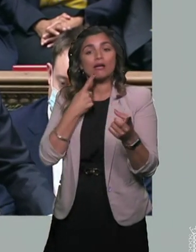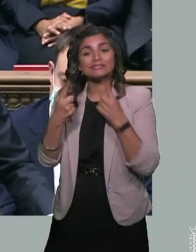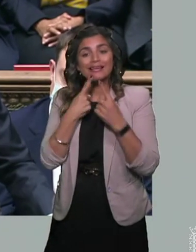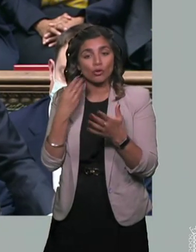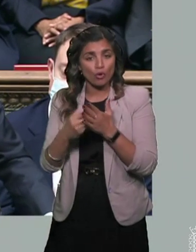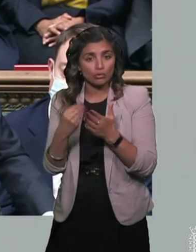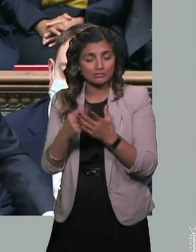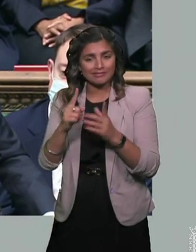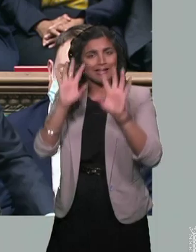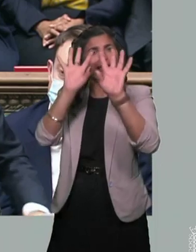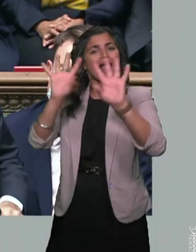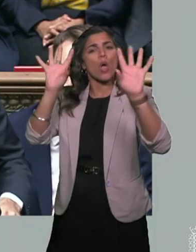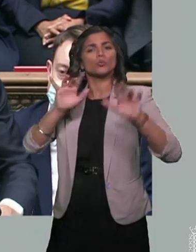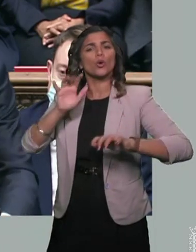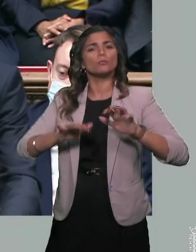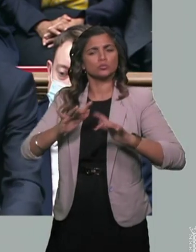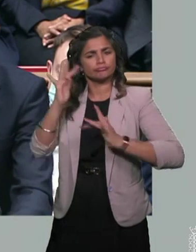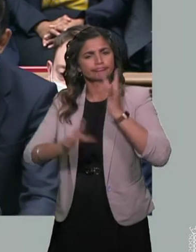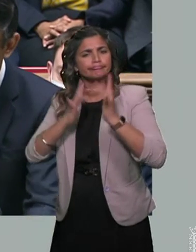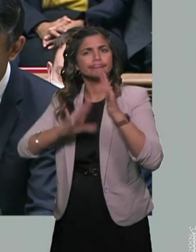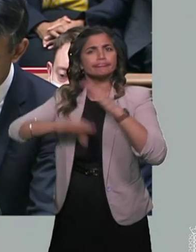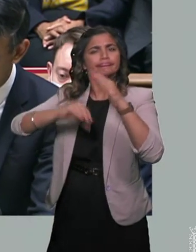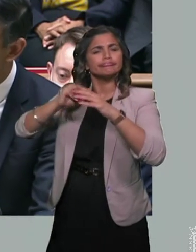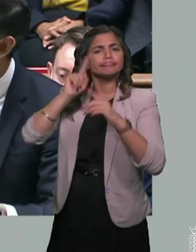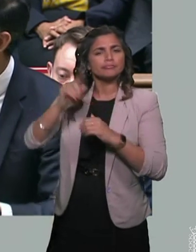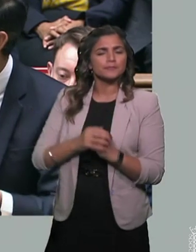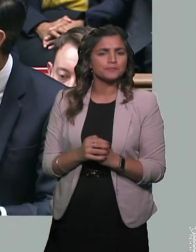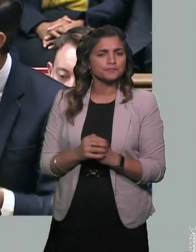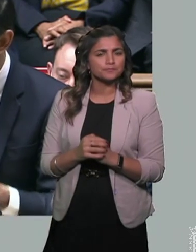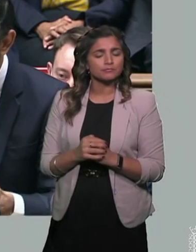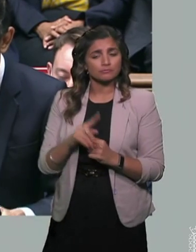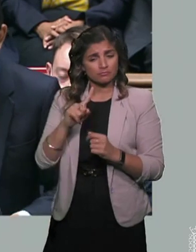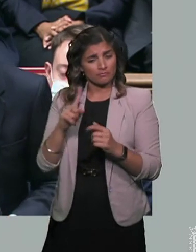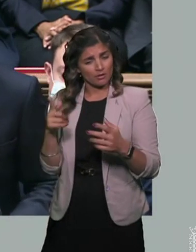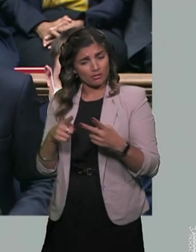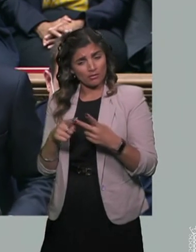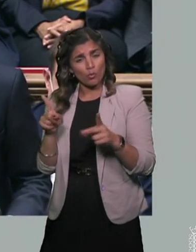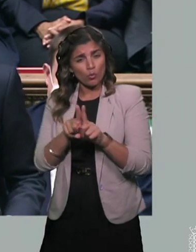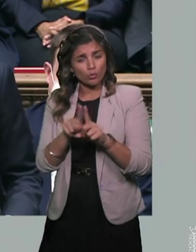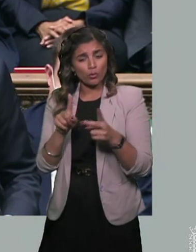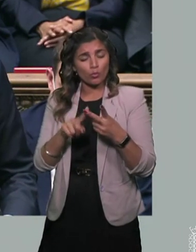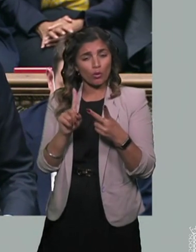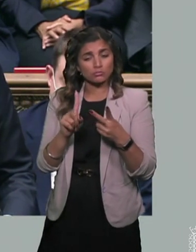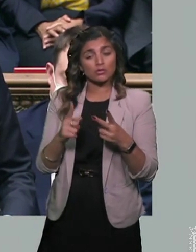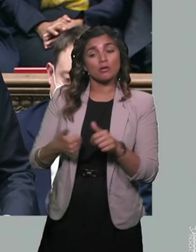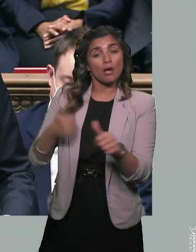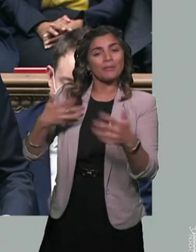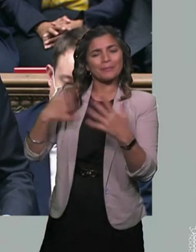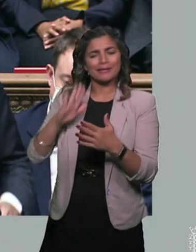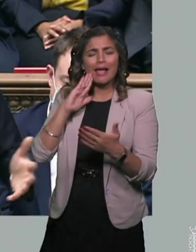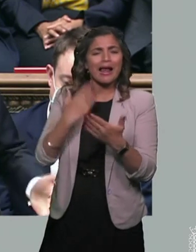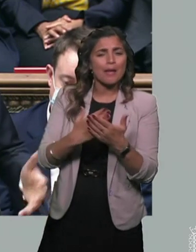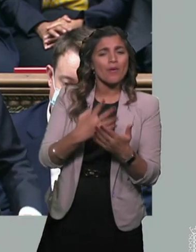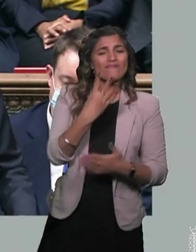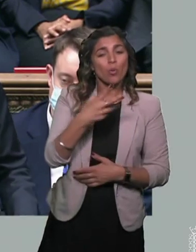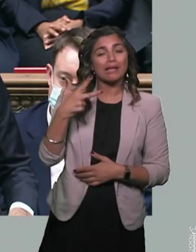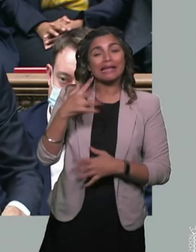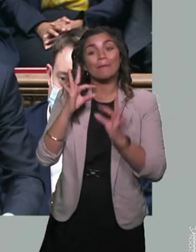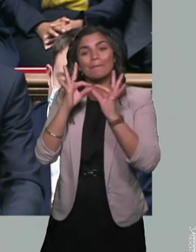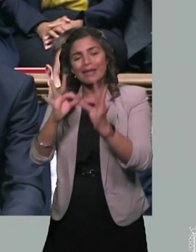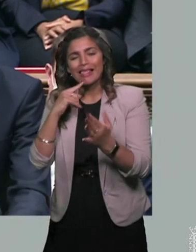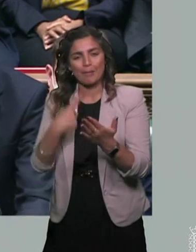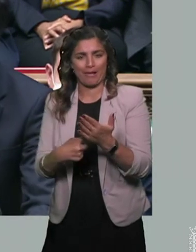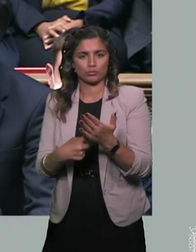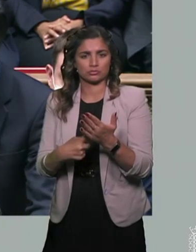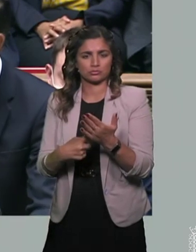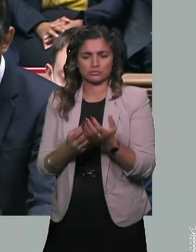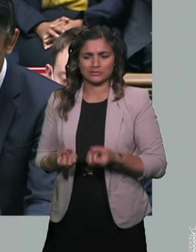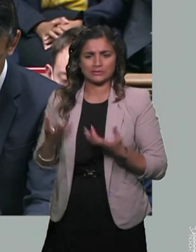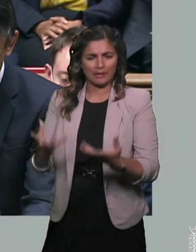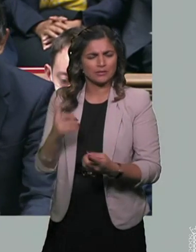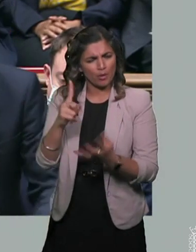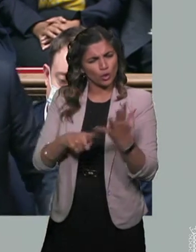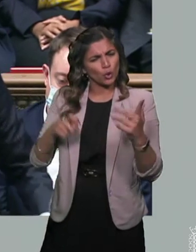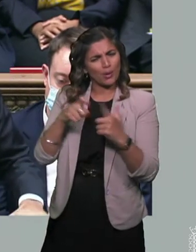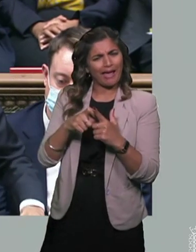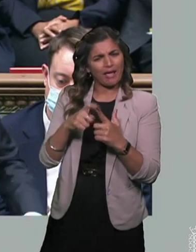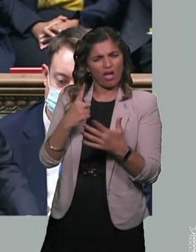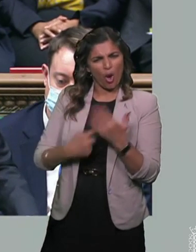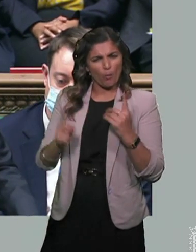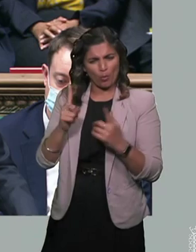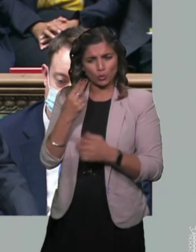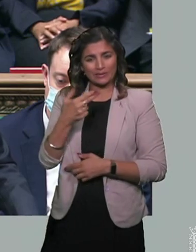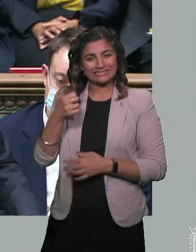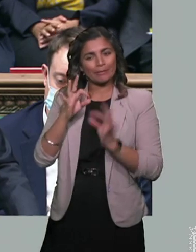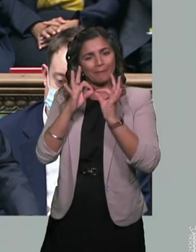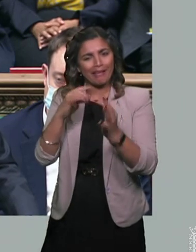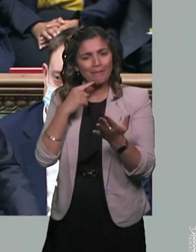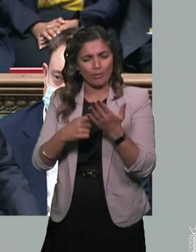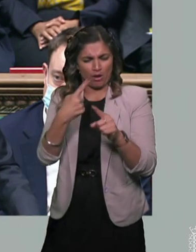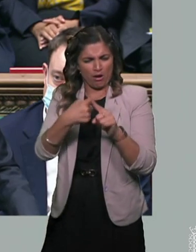The second problem is this: companies claimed UK tax relief on £48 billion of R&D spending, yet UK business investment was around half of that, at just £26 billion.